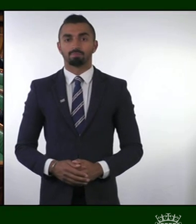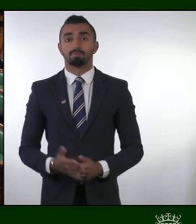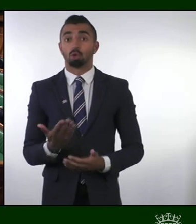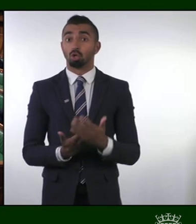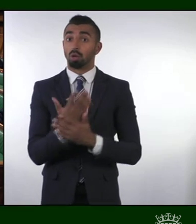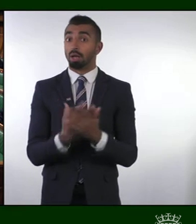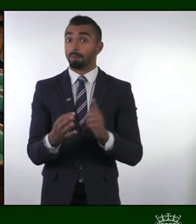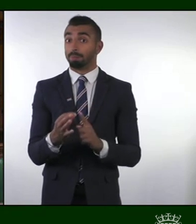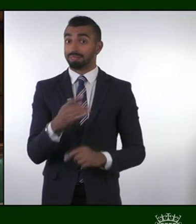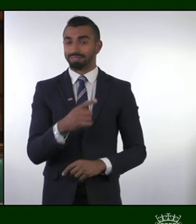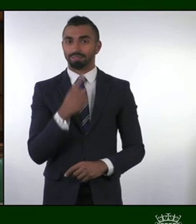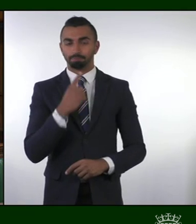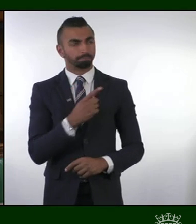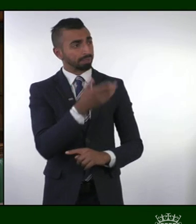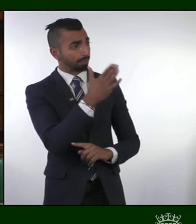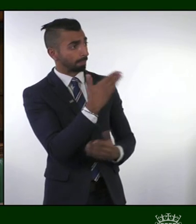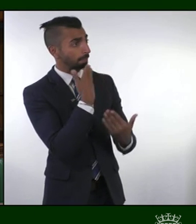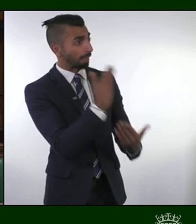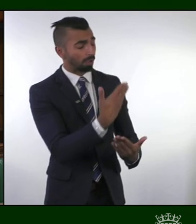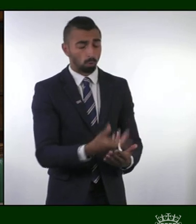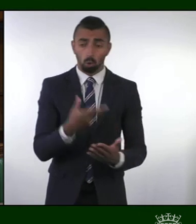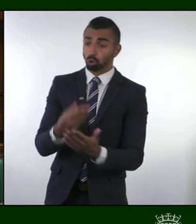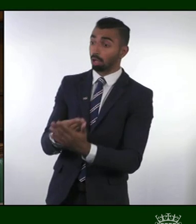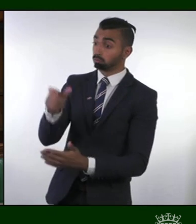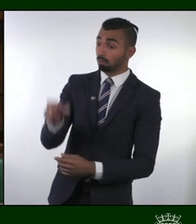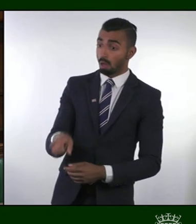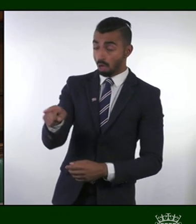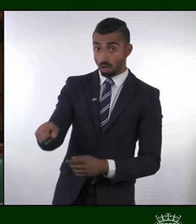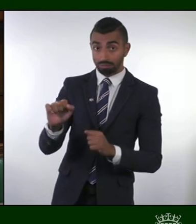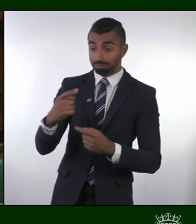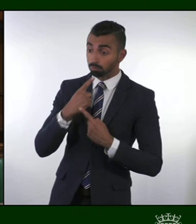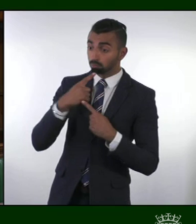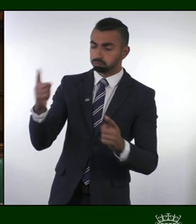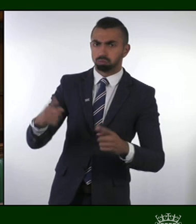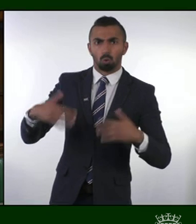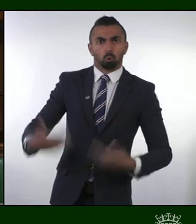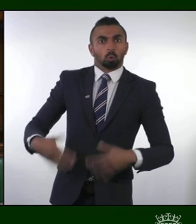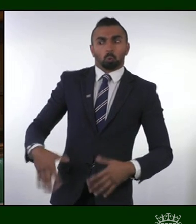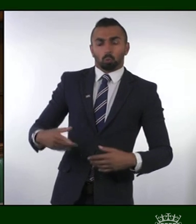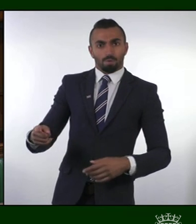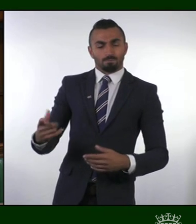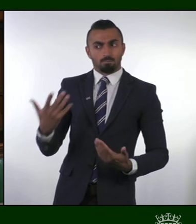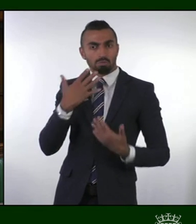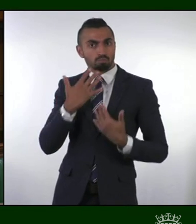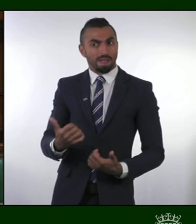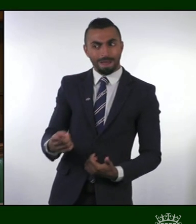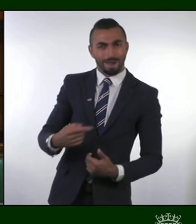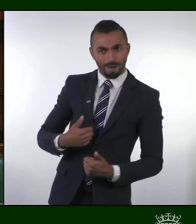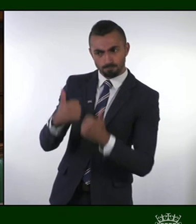I congratulate my right honourable Friend the Chancellor on this package, which will do so much to promote jobs and growth across the country.